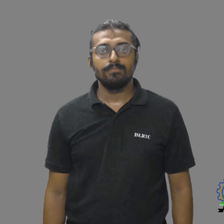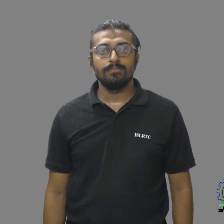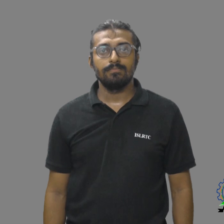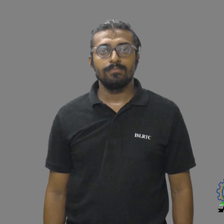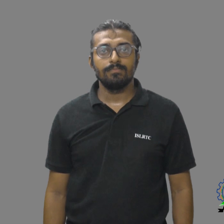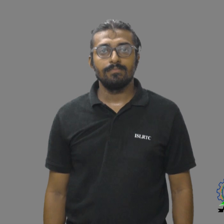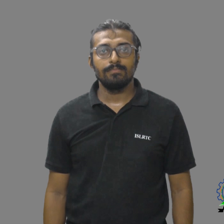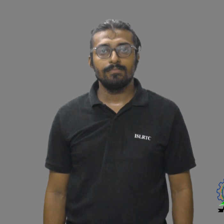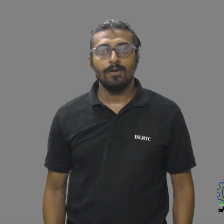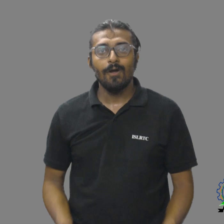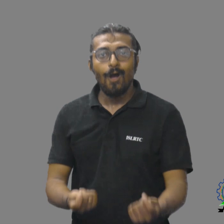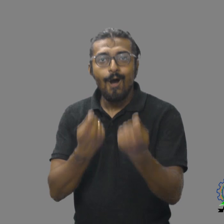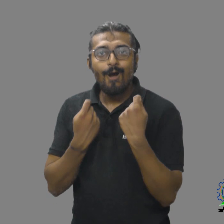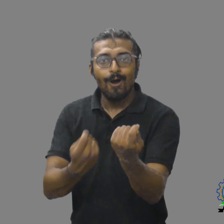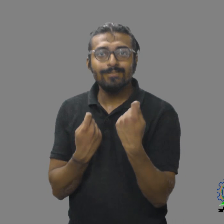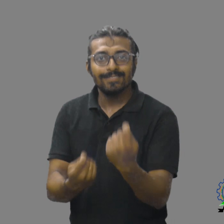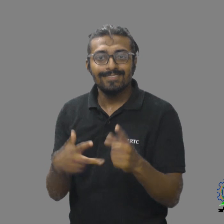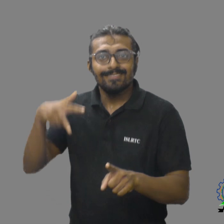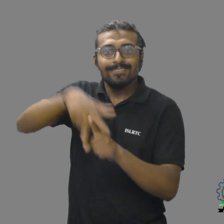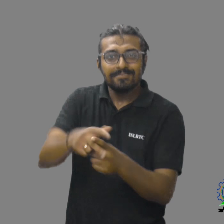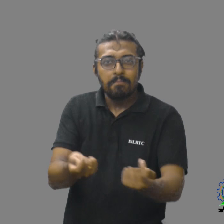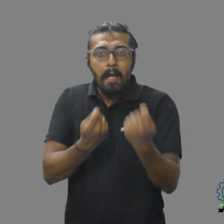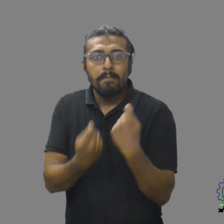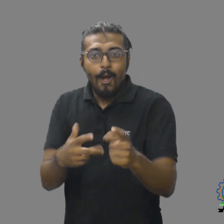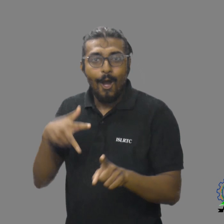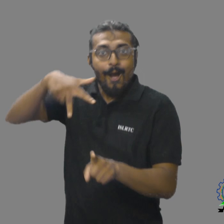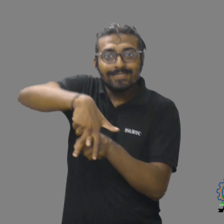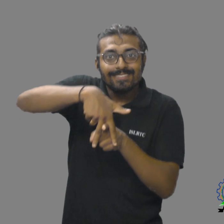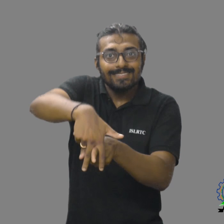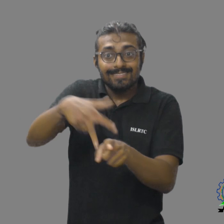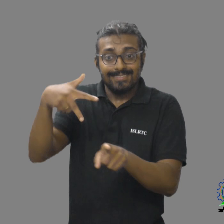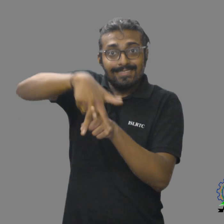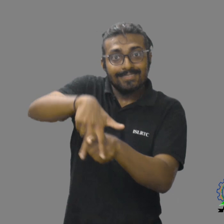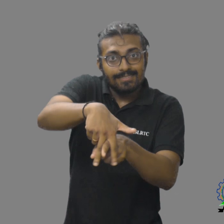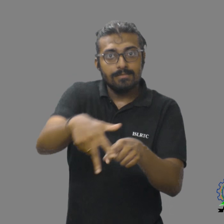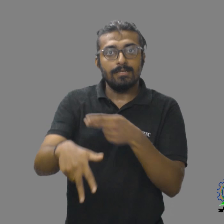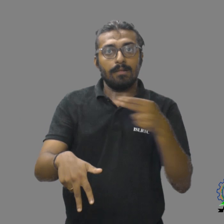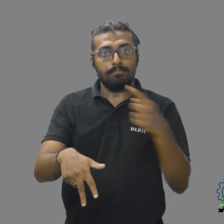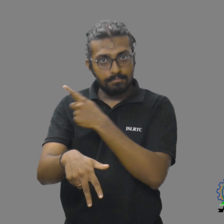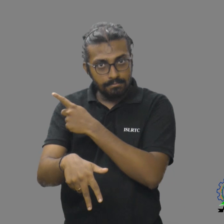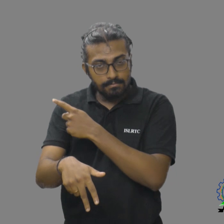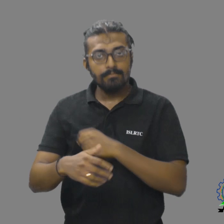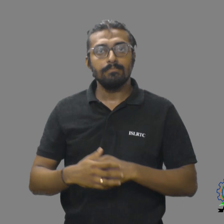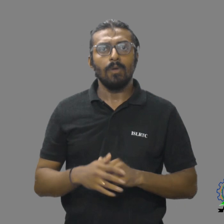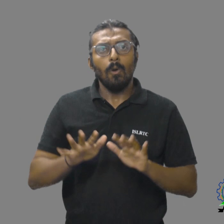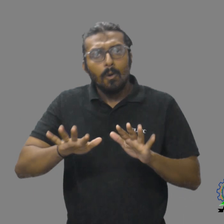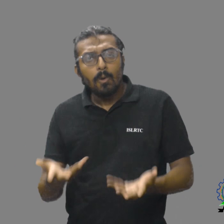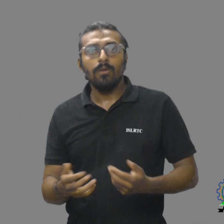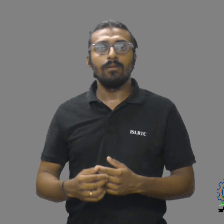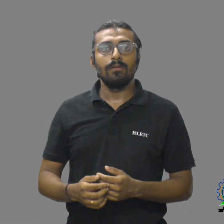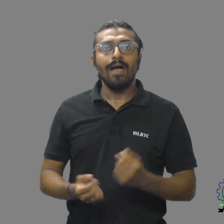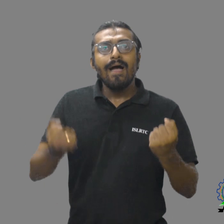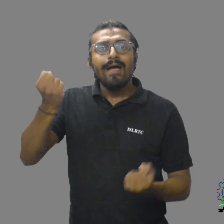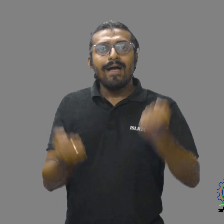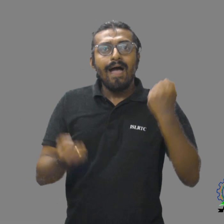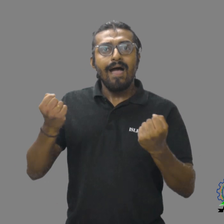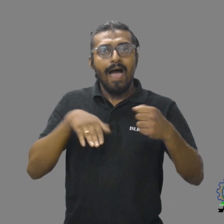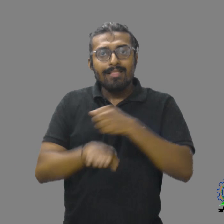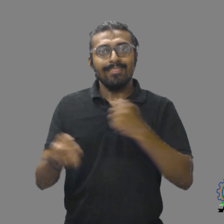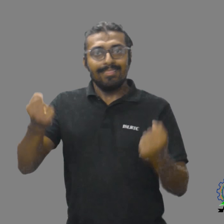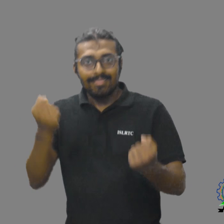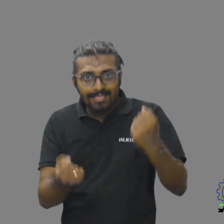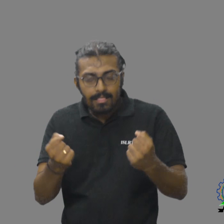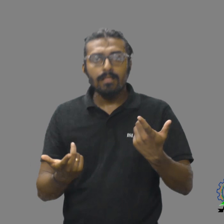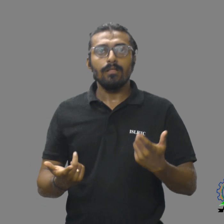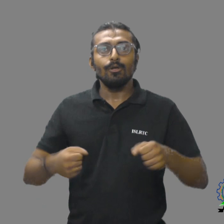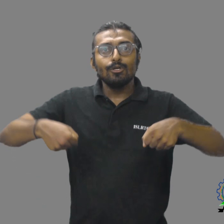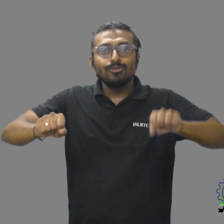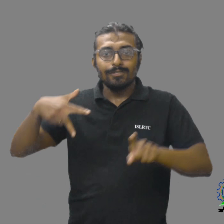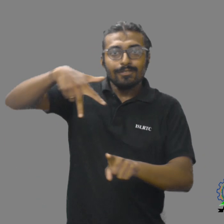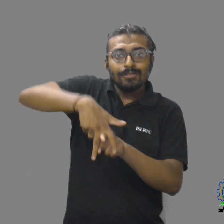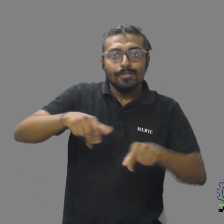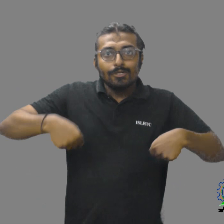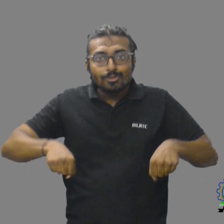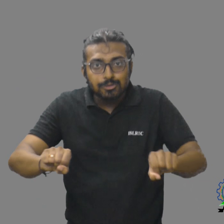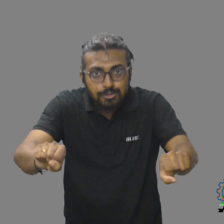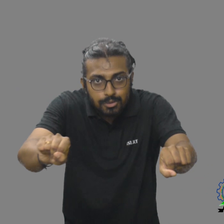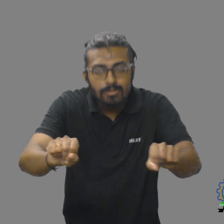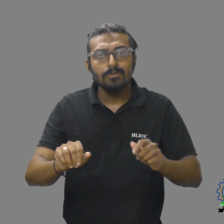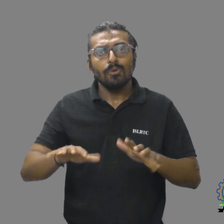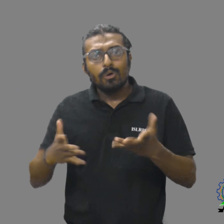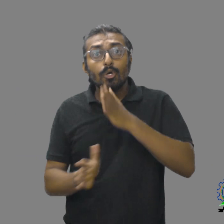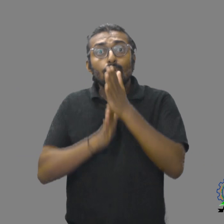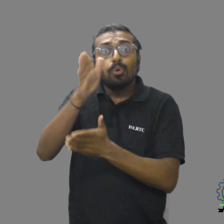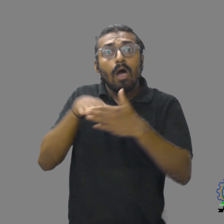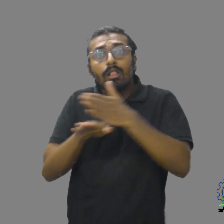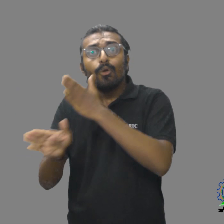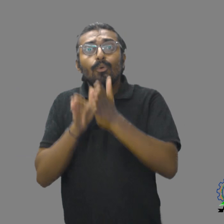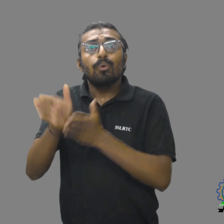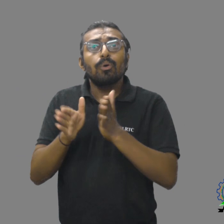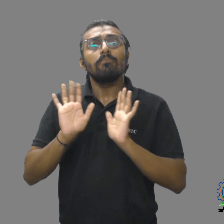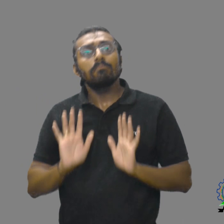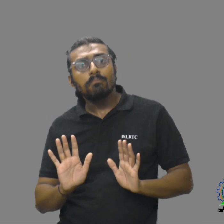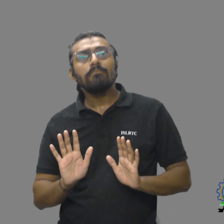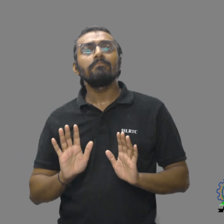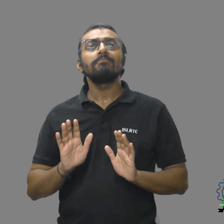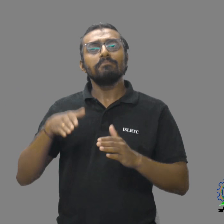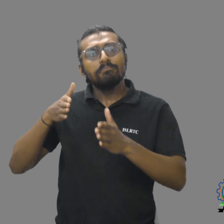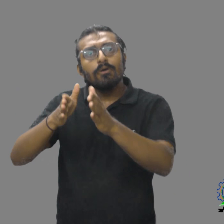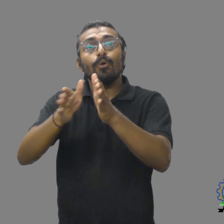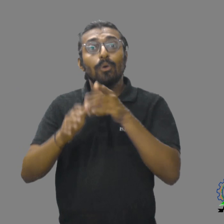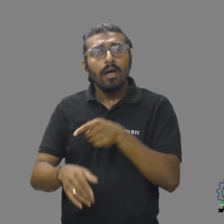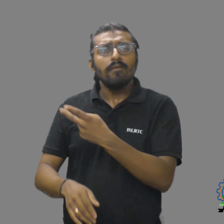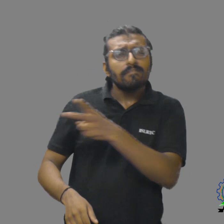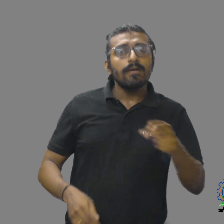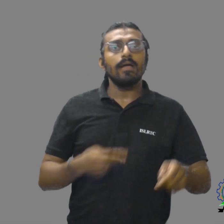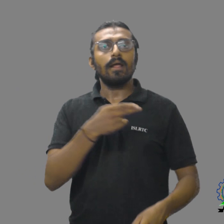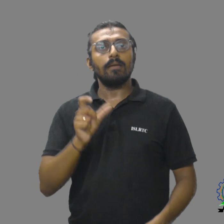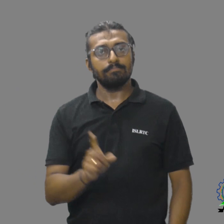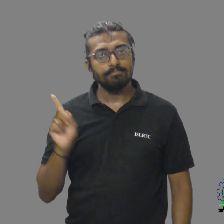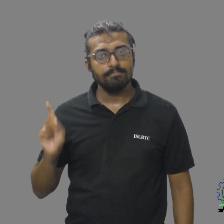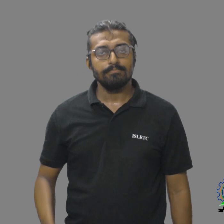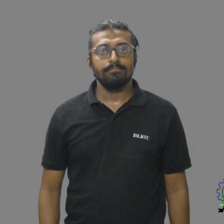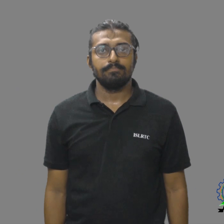Ride